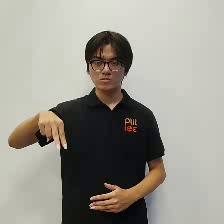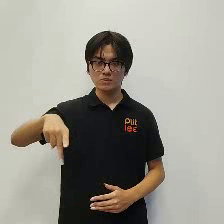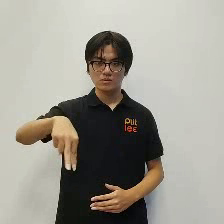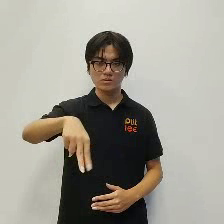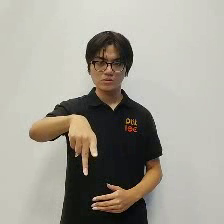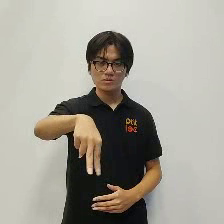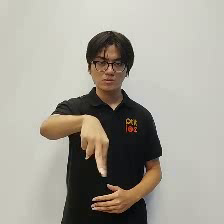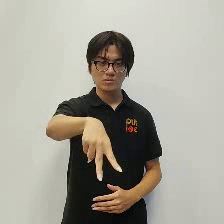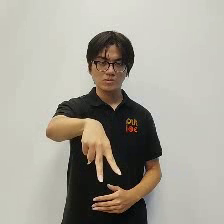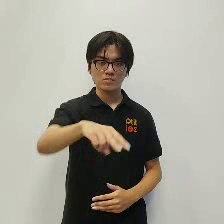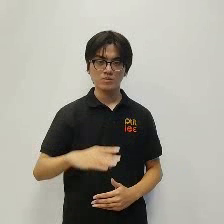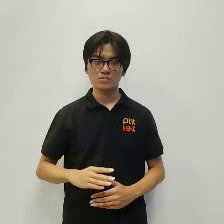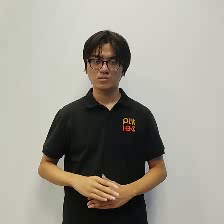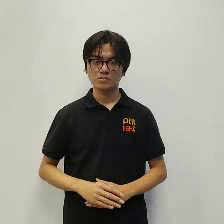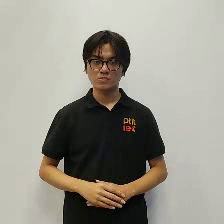Đi